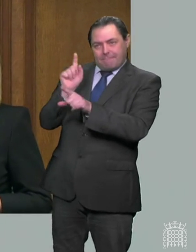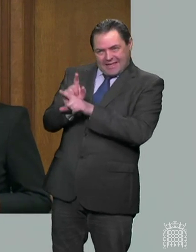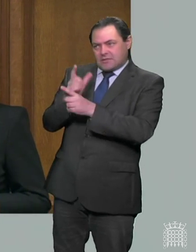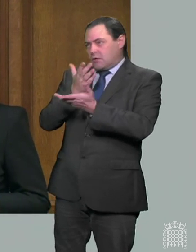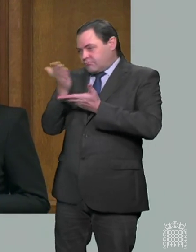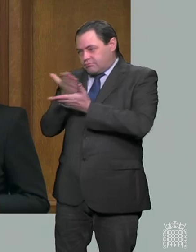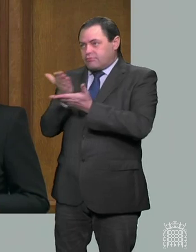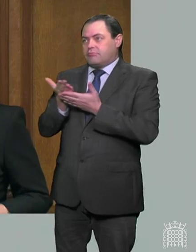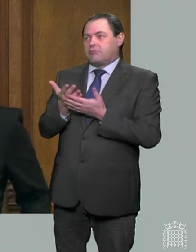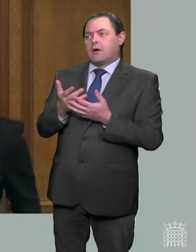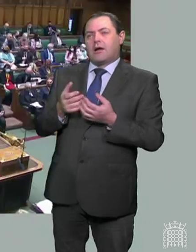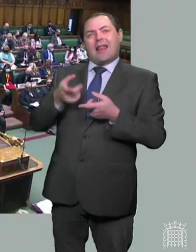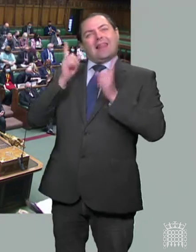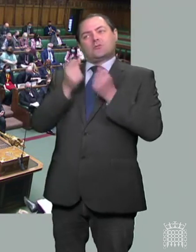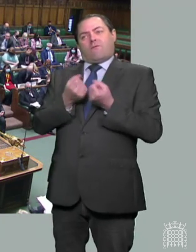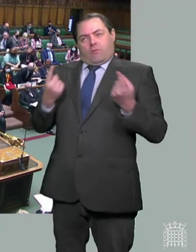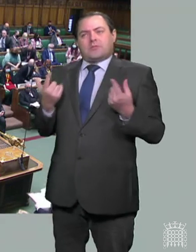The Leader of the Opposition has.